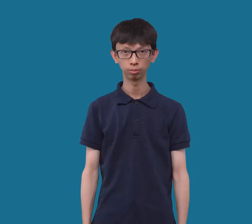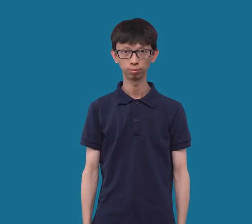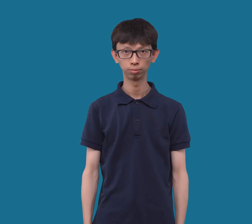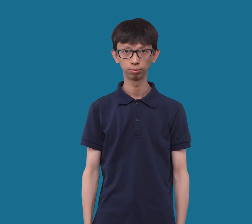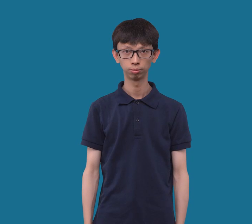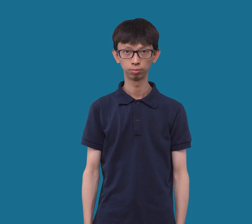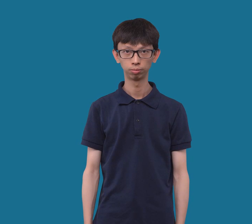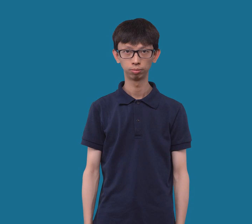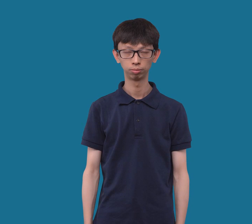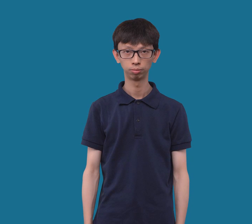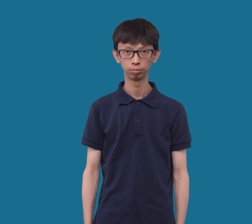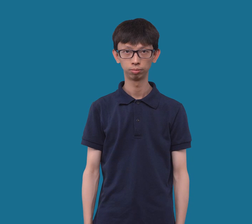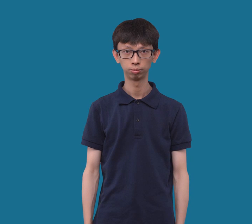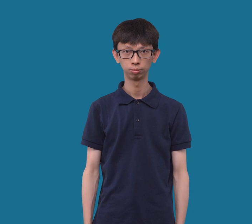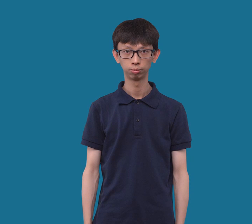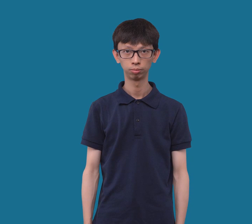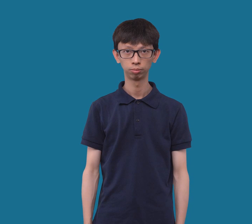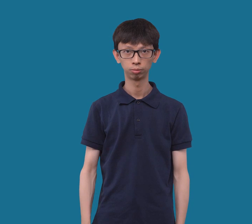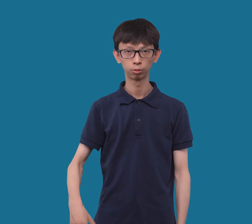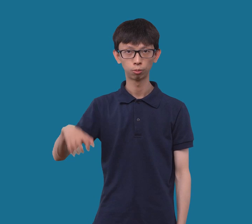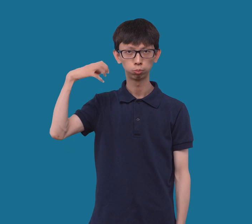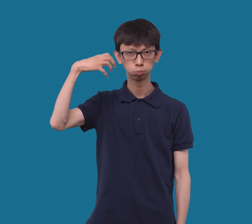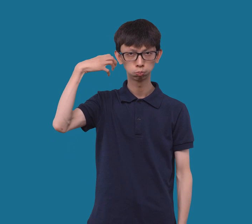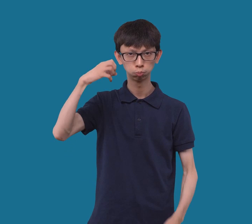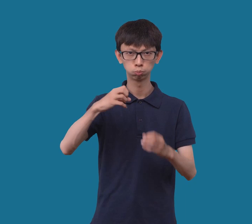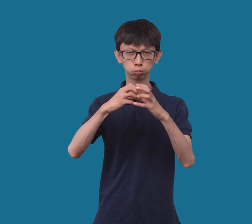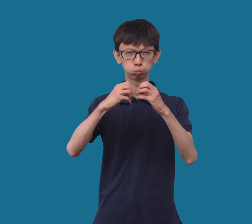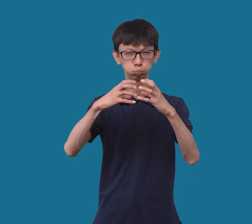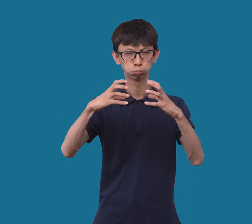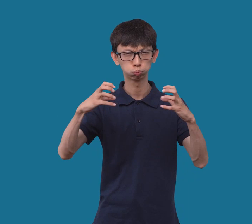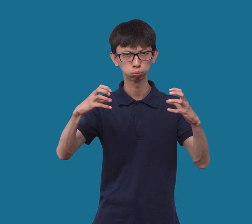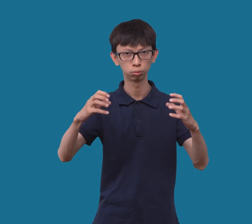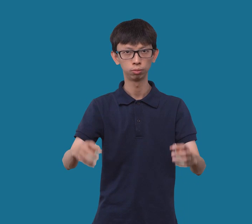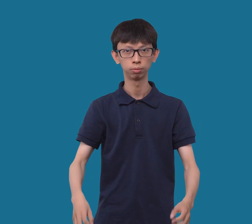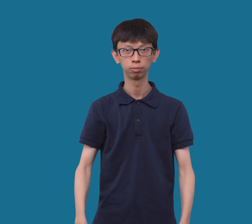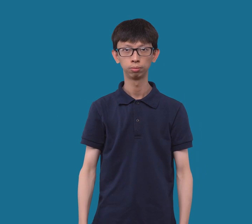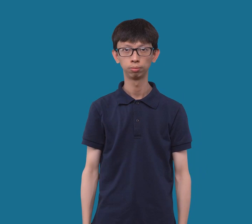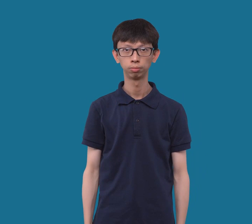bọt xà phòng